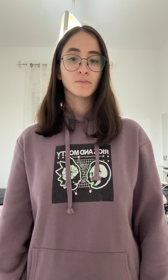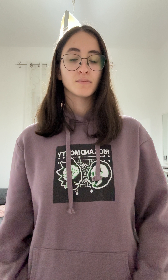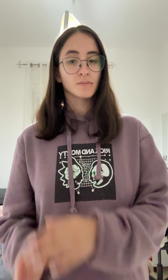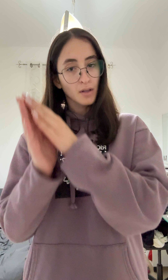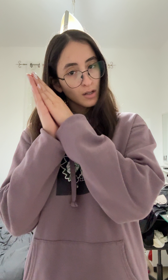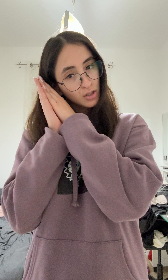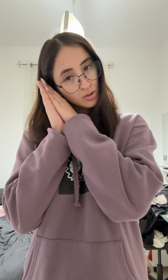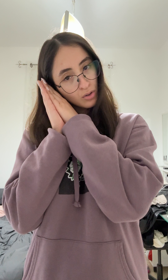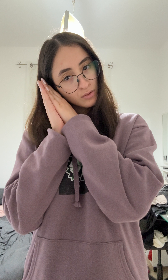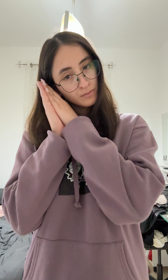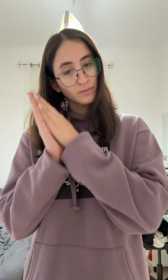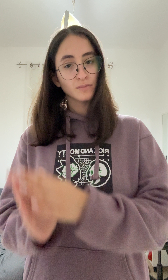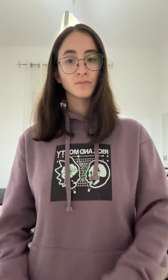לישון